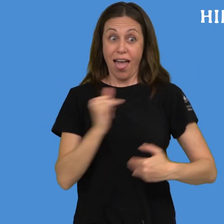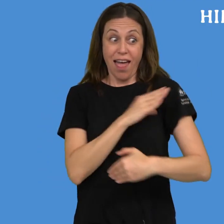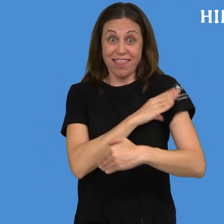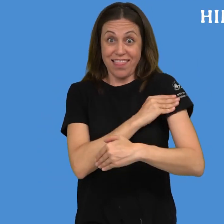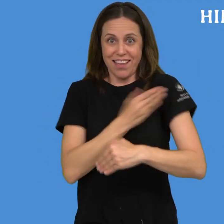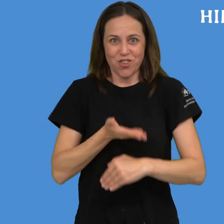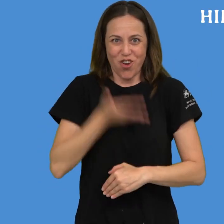tensión